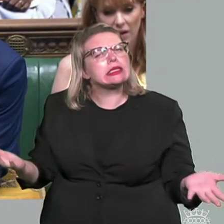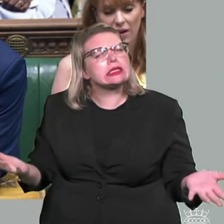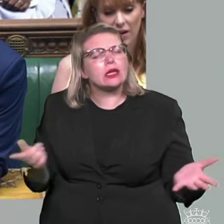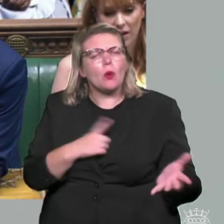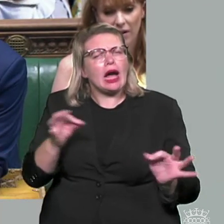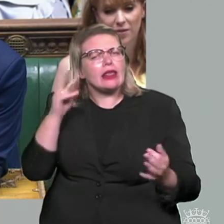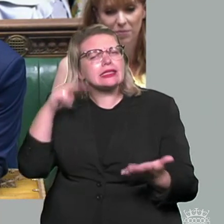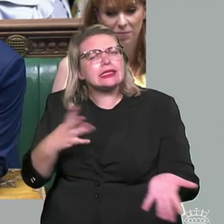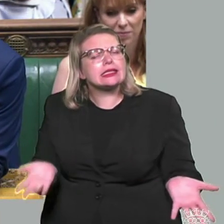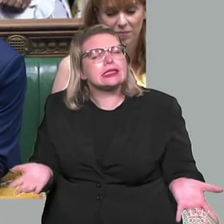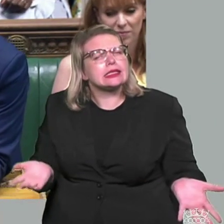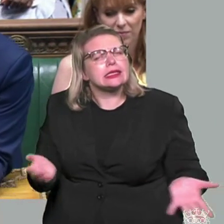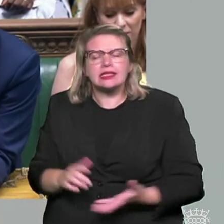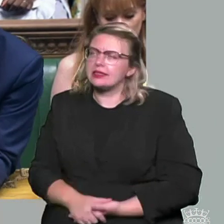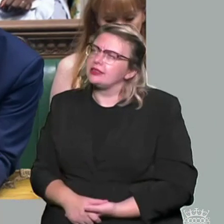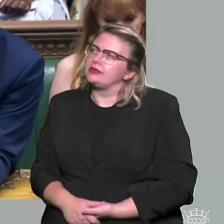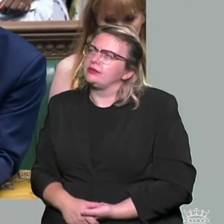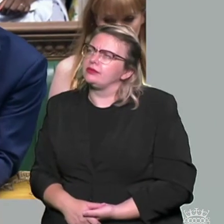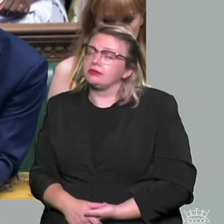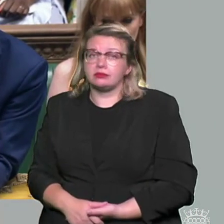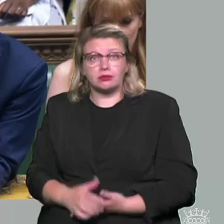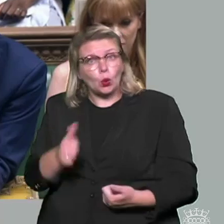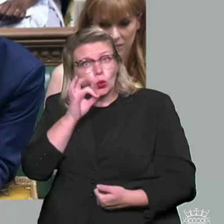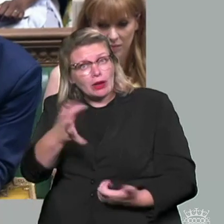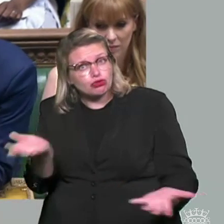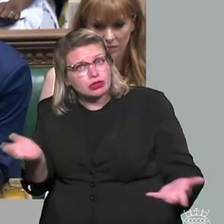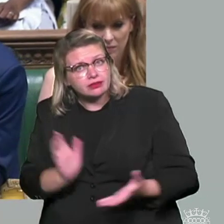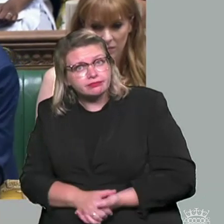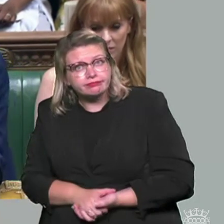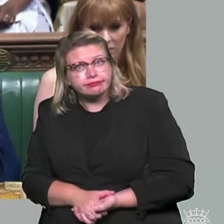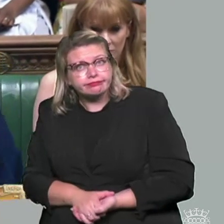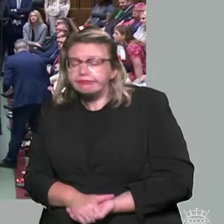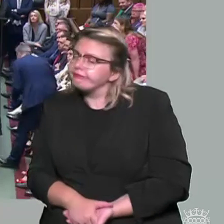That is a fair question, isn’t it, Prime Minister?